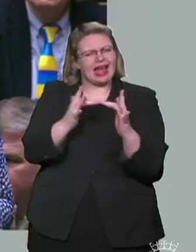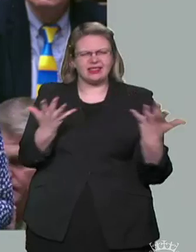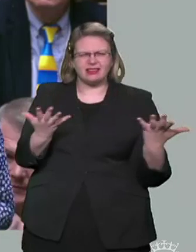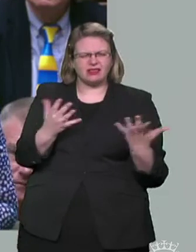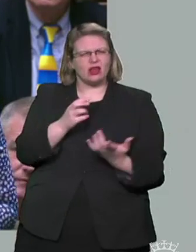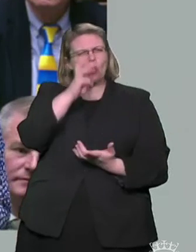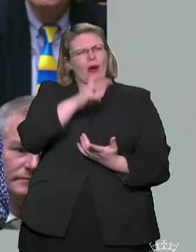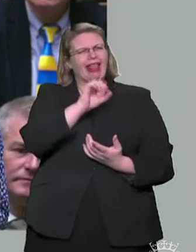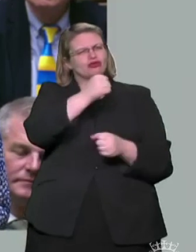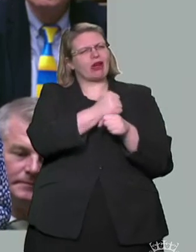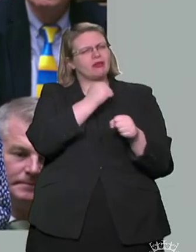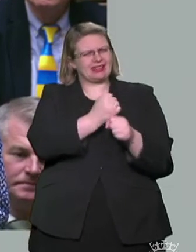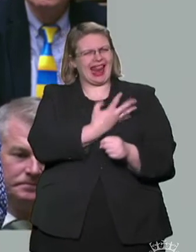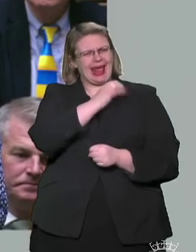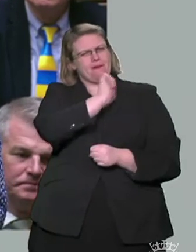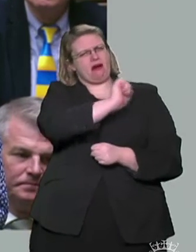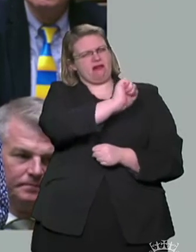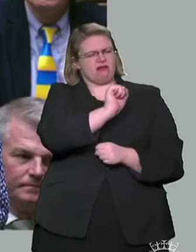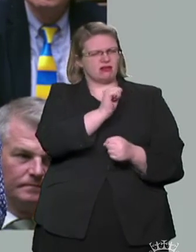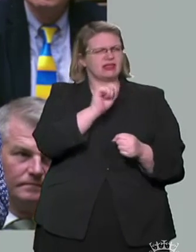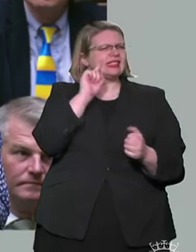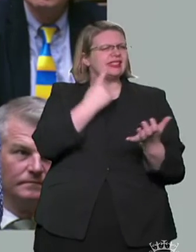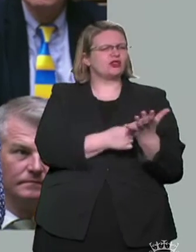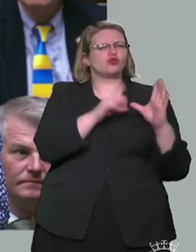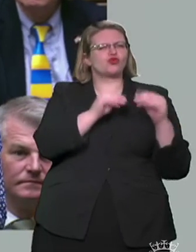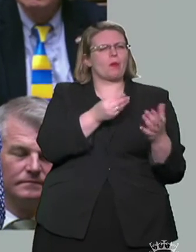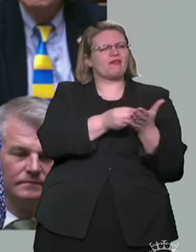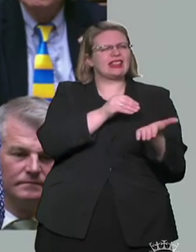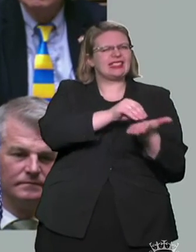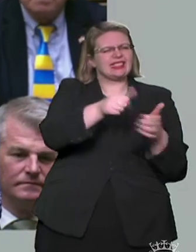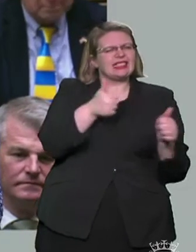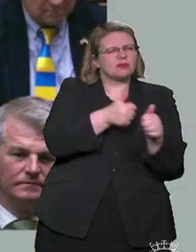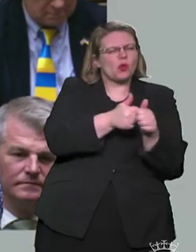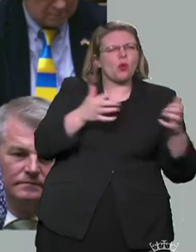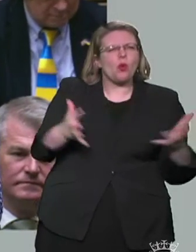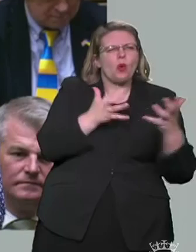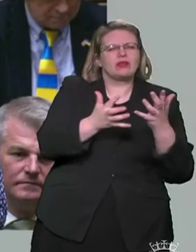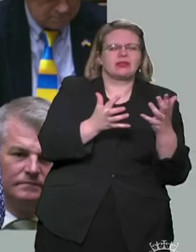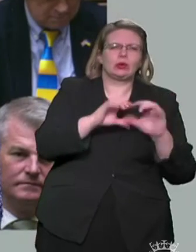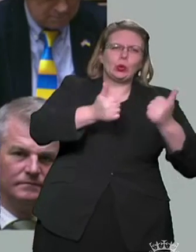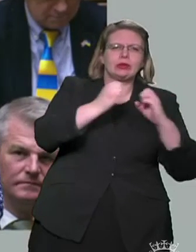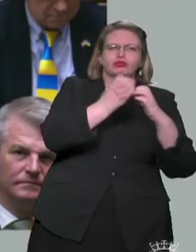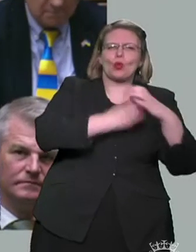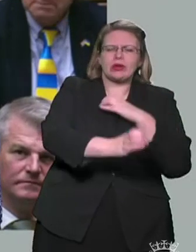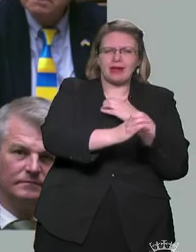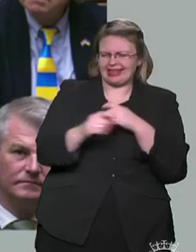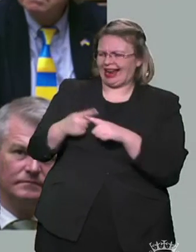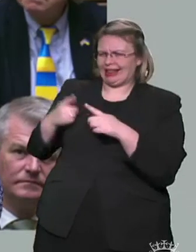Welsh Labour’s decision means that my constituents will lose out, as local authorities in England continue to fund the scheme.